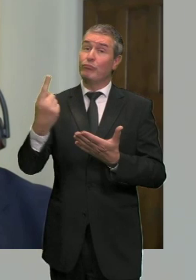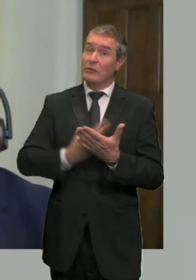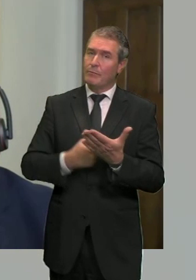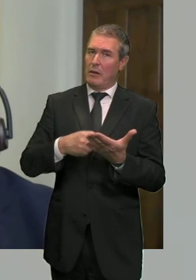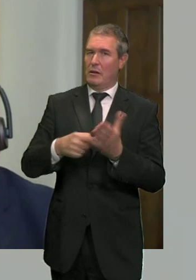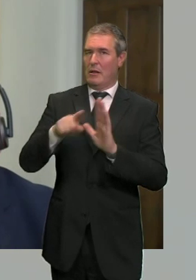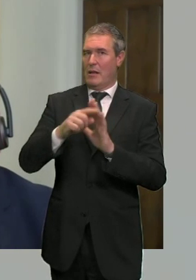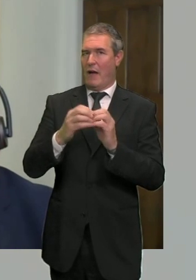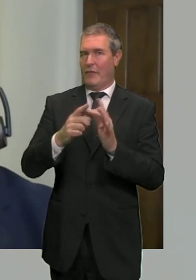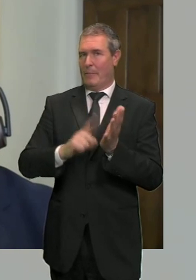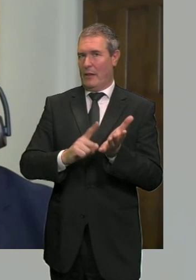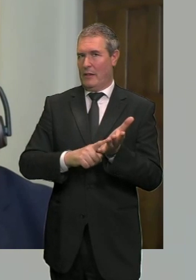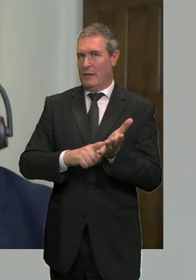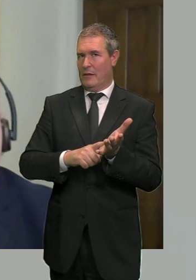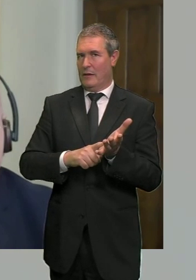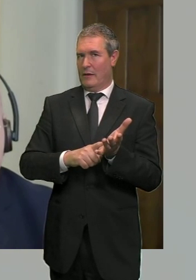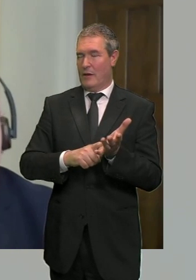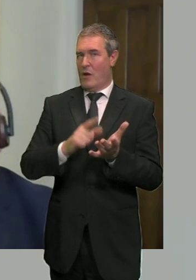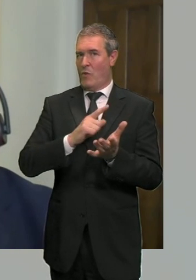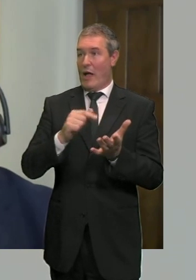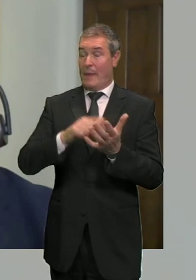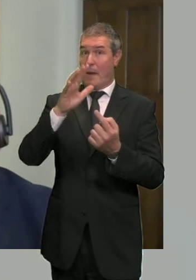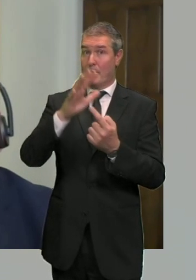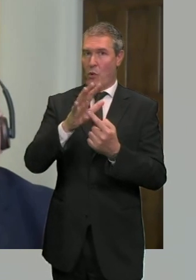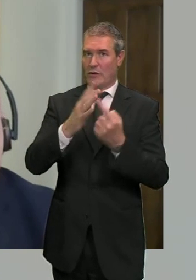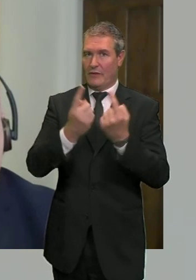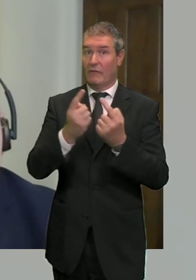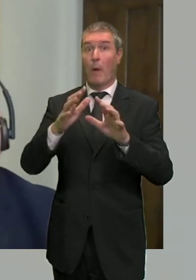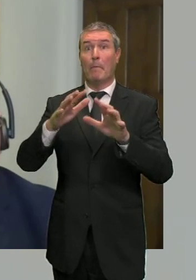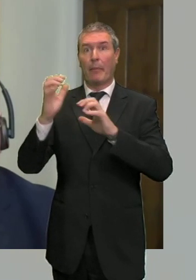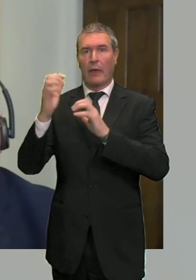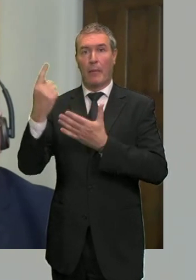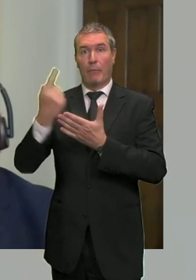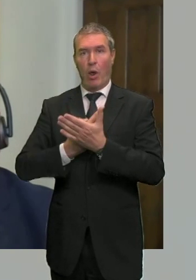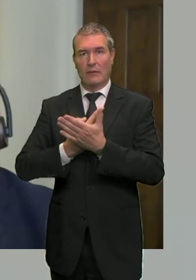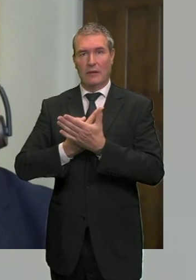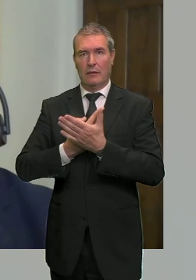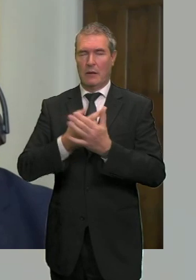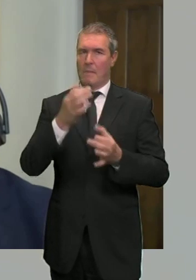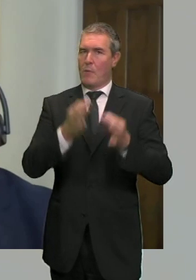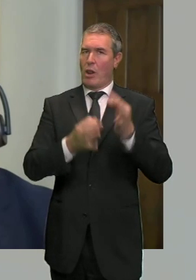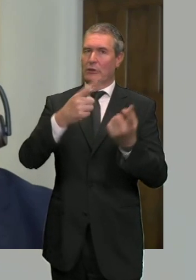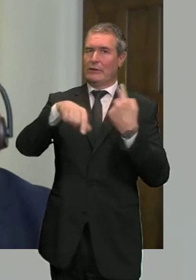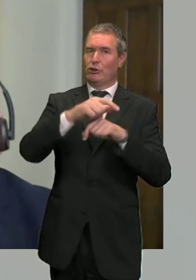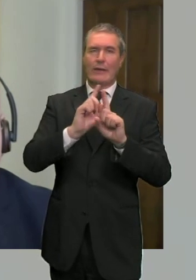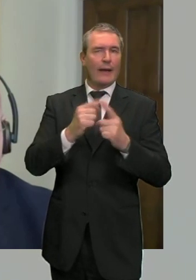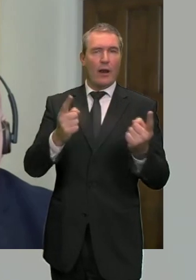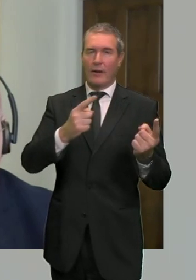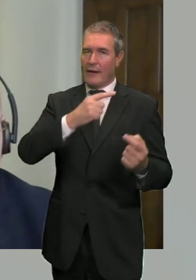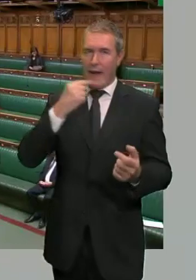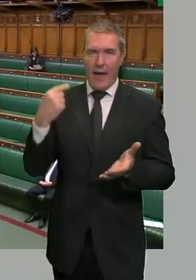so perhaps he could tell the House what he thinks of the principle of that Bill, which is that on important matters of public policy, politicians must not lie.